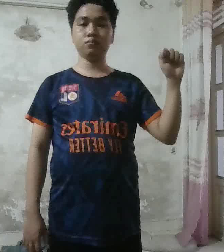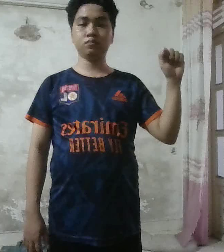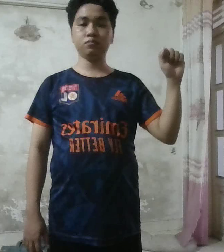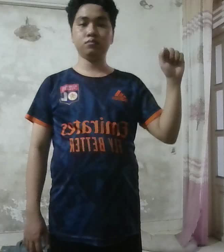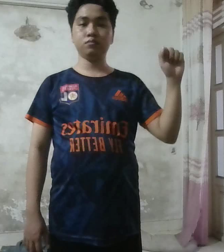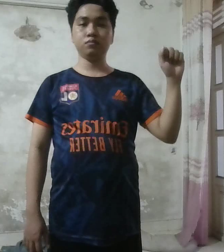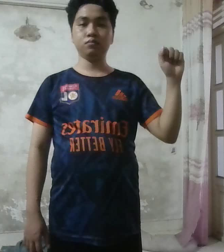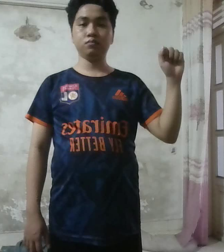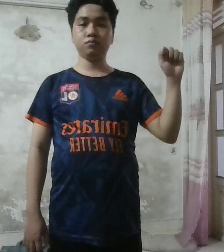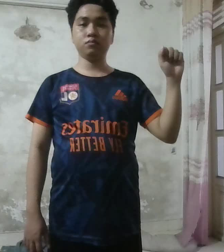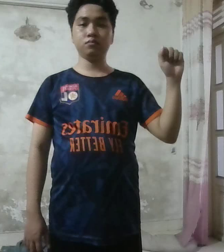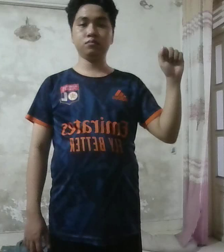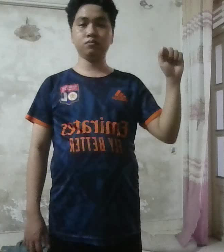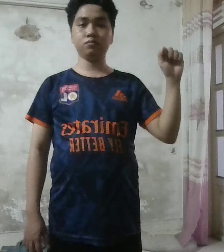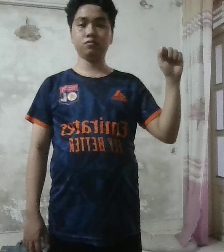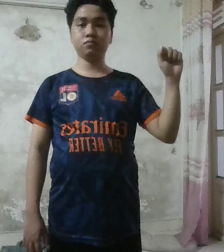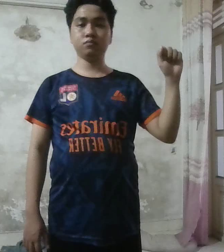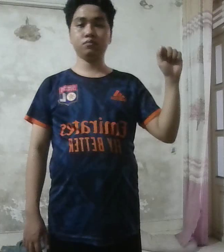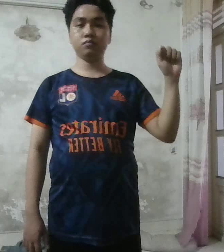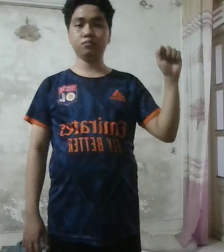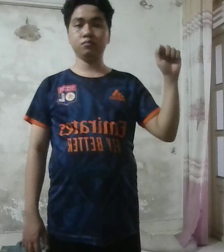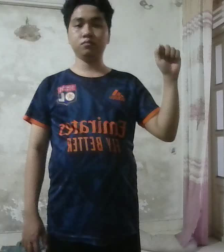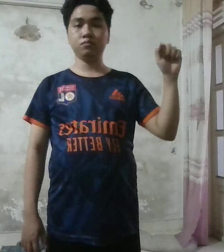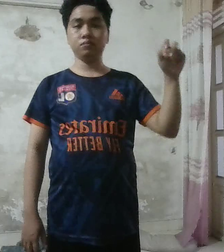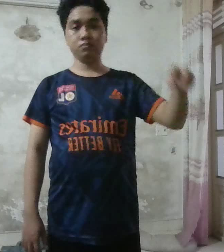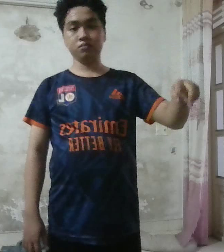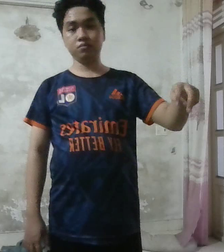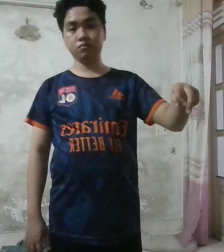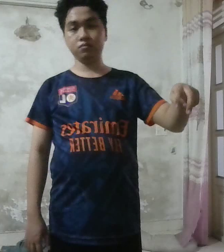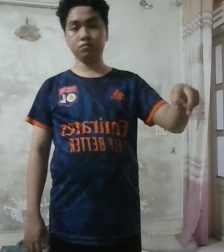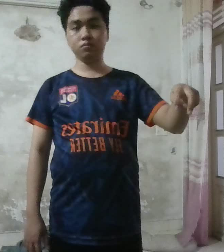â